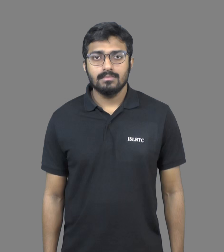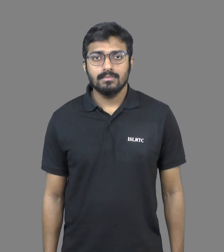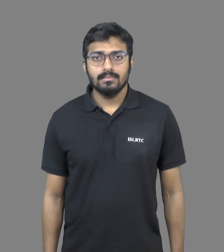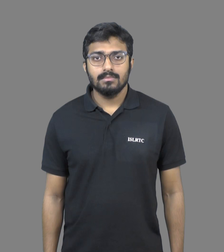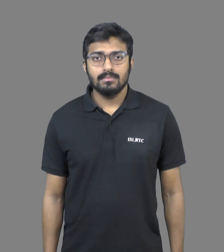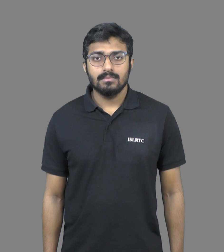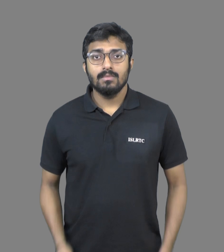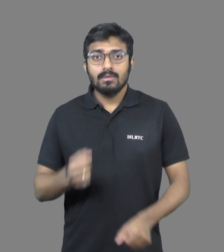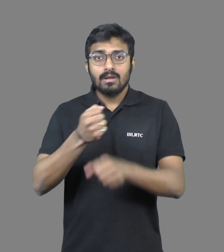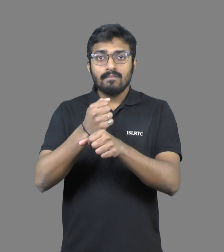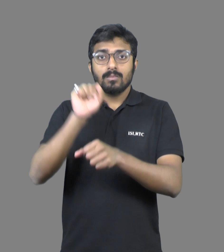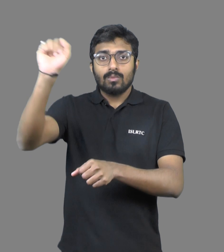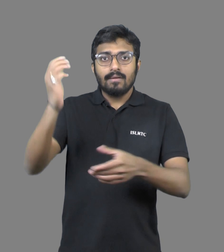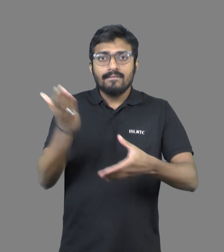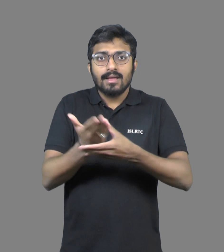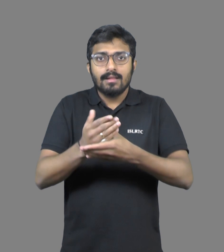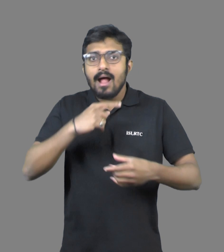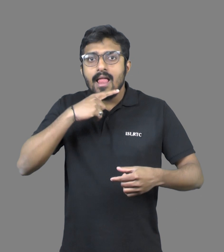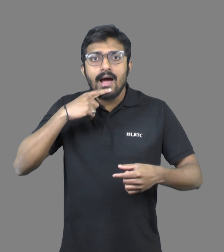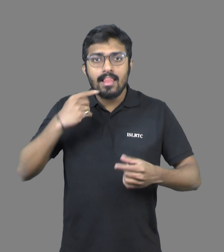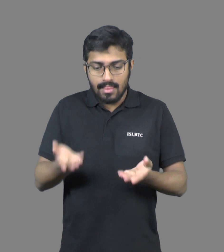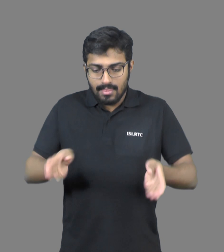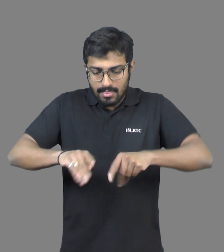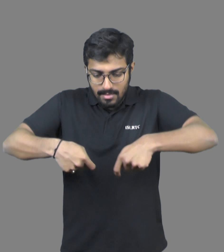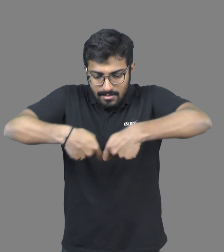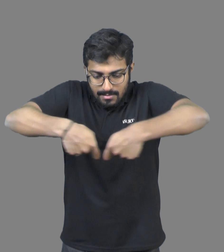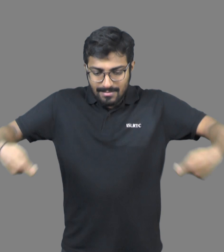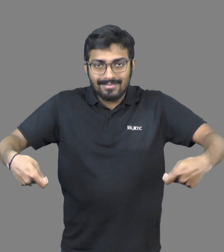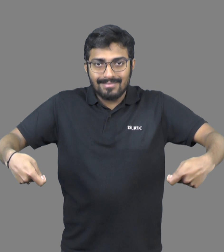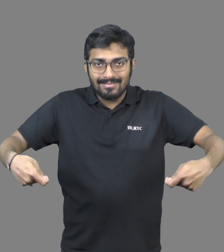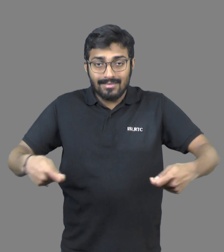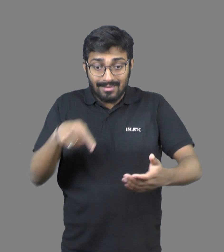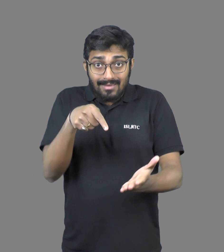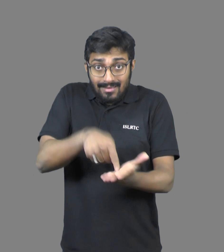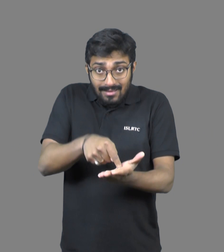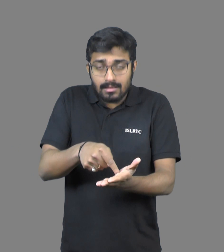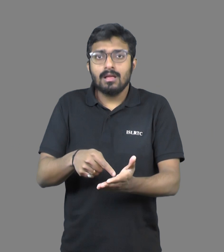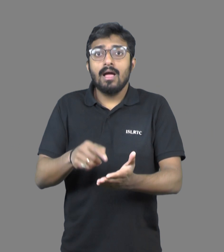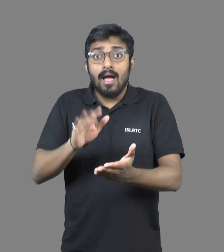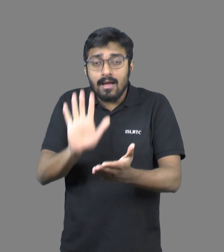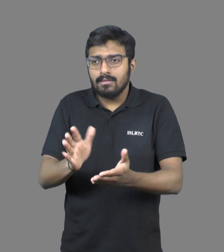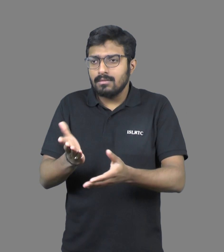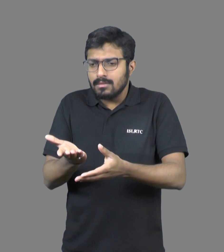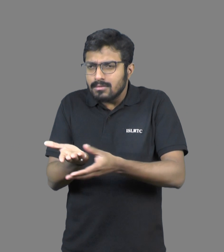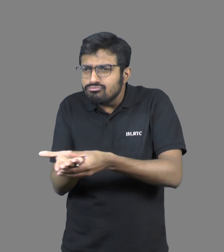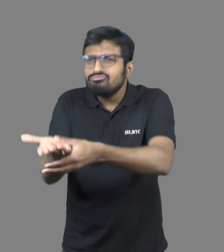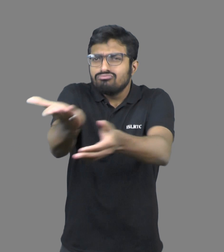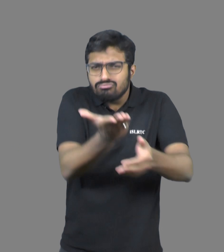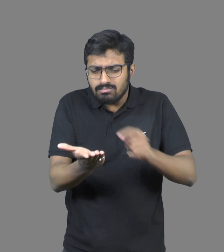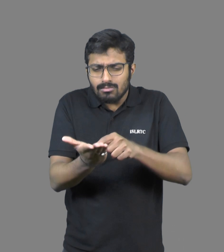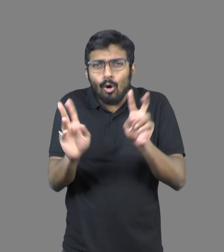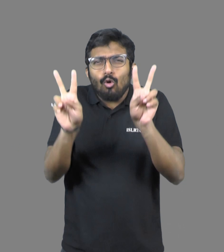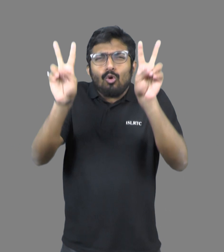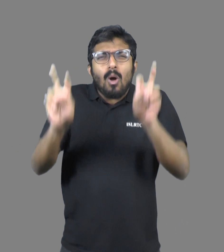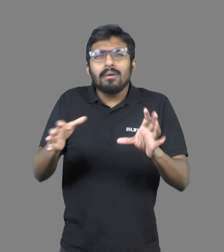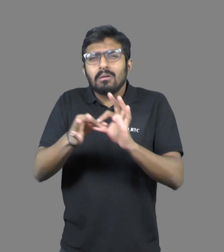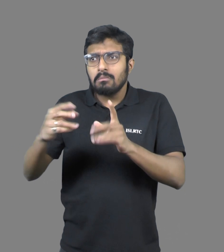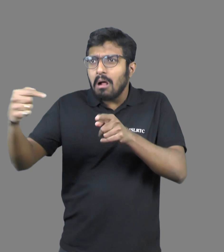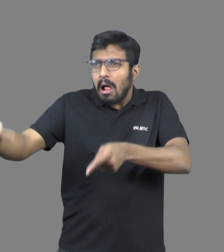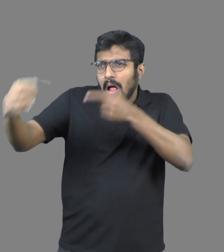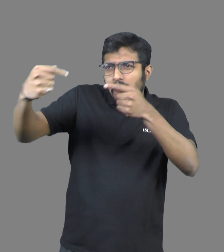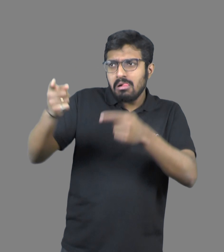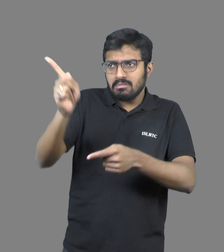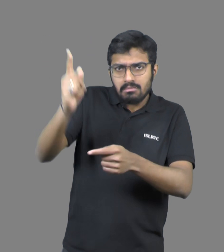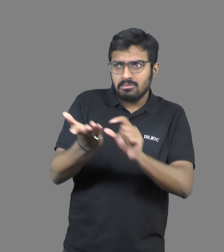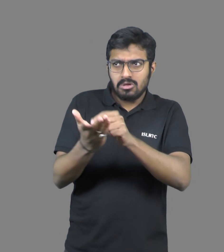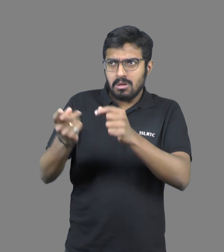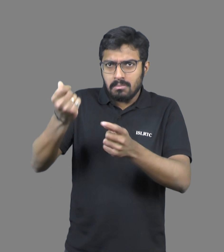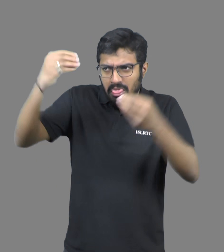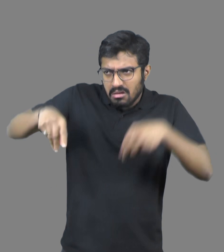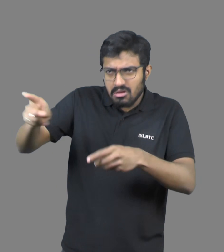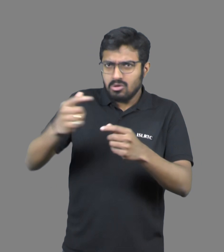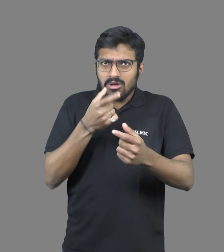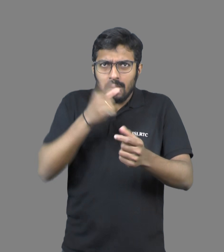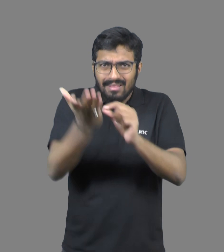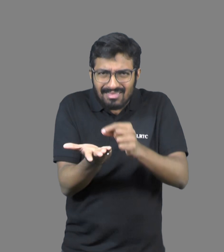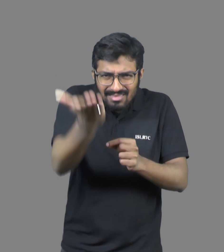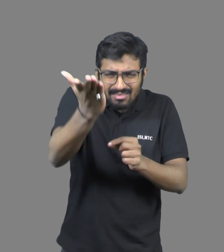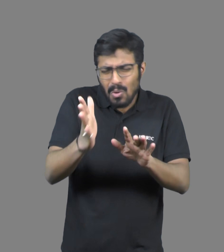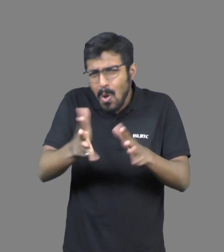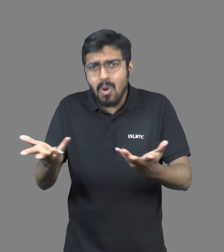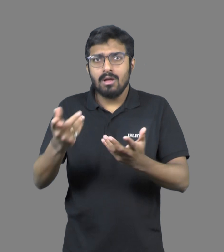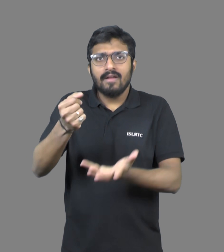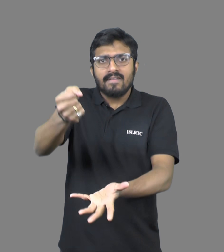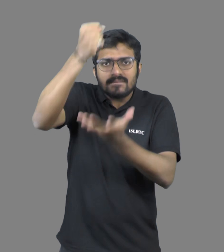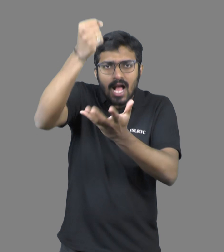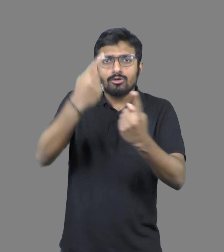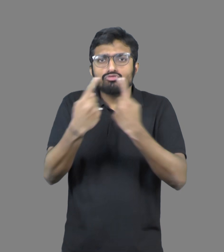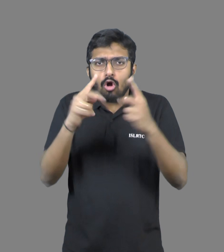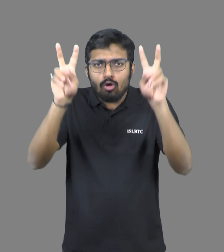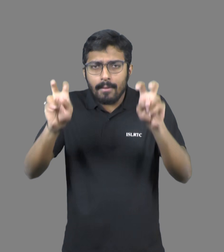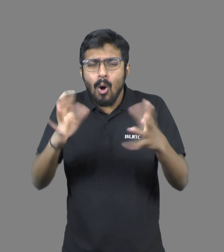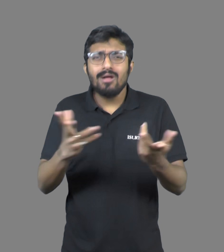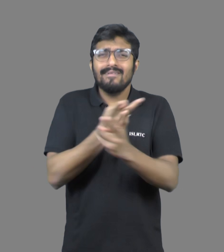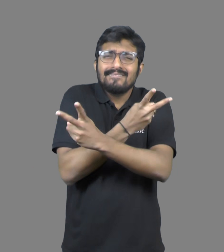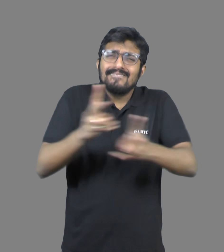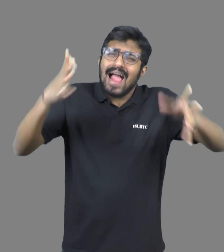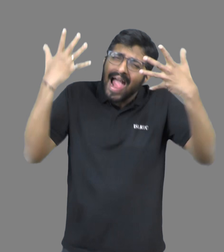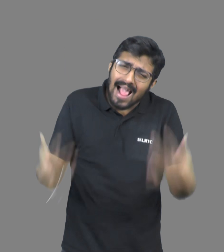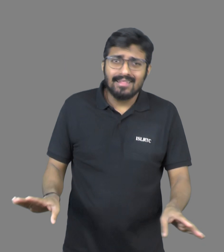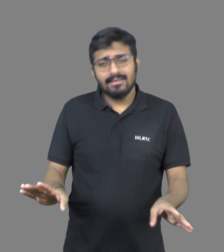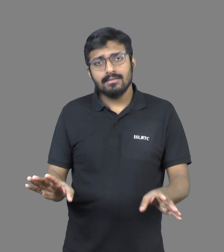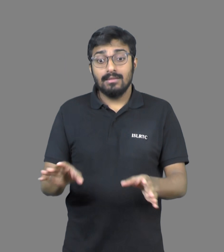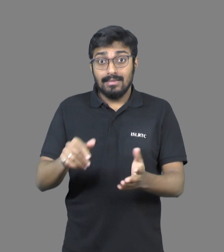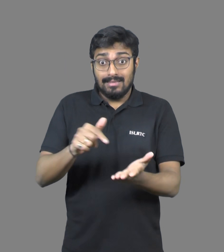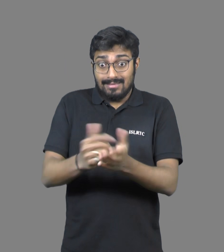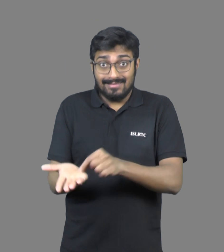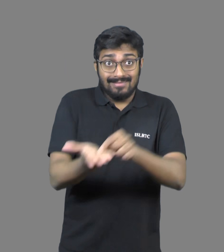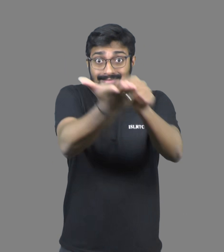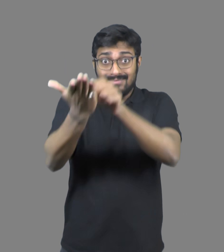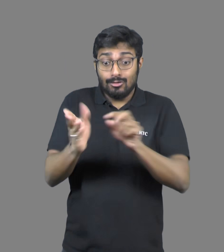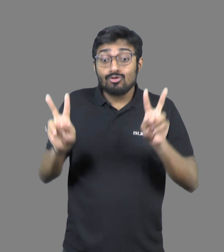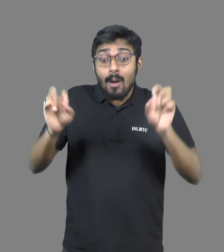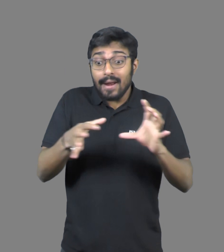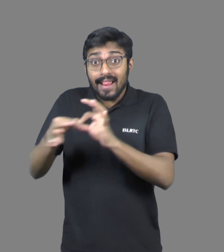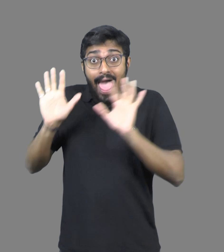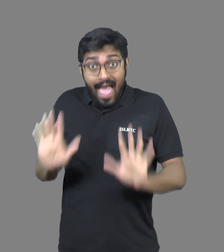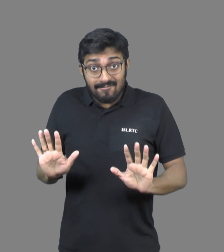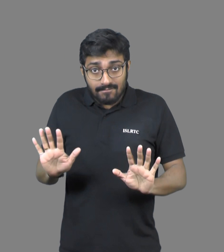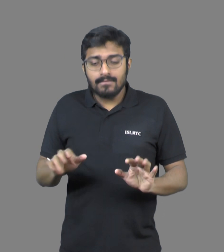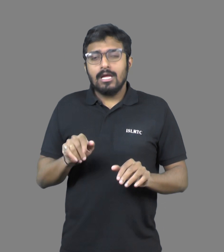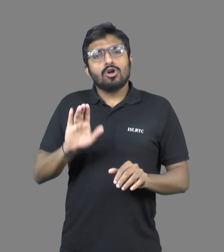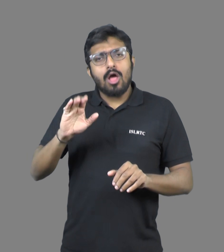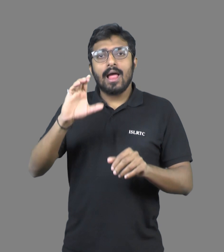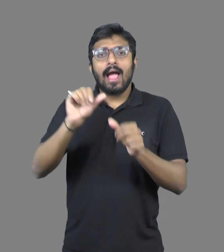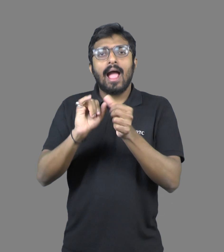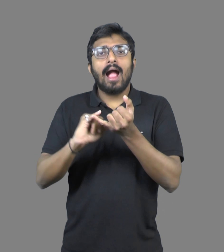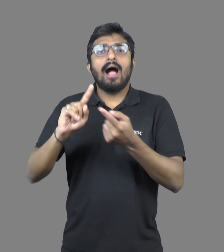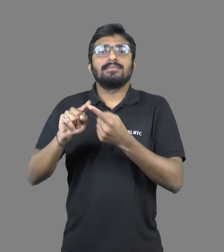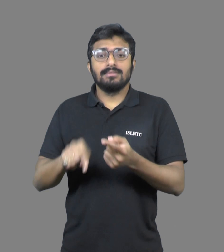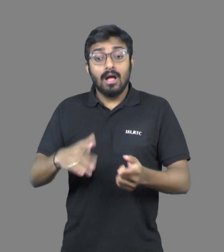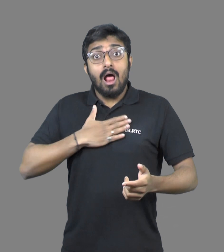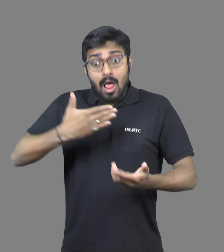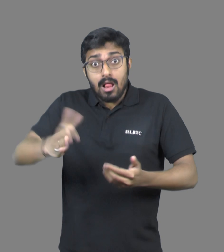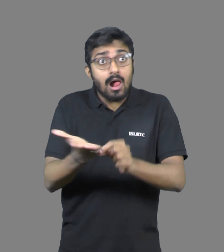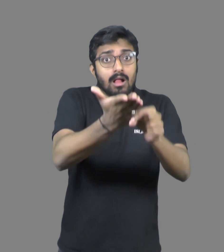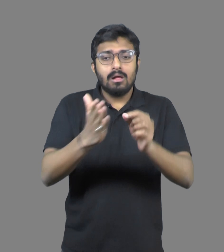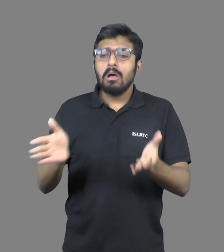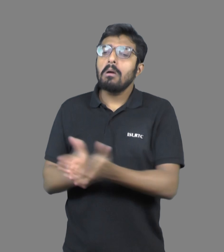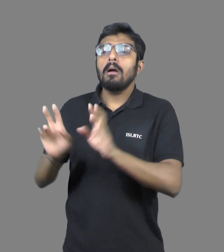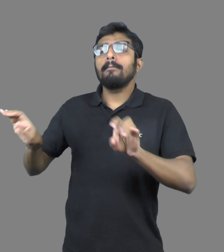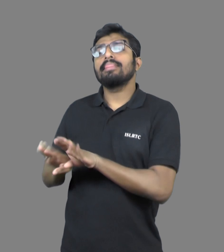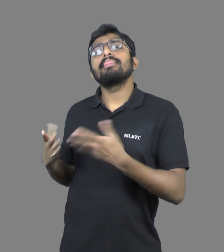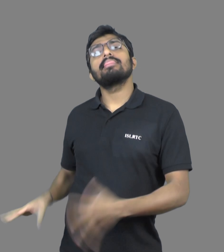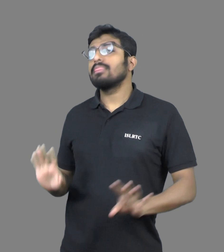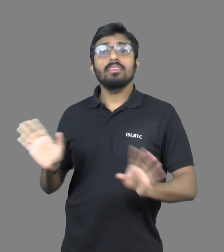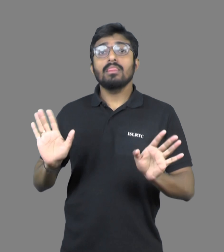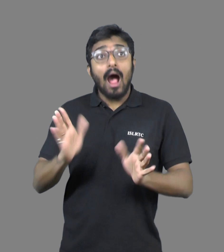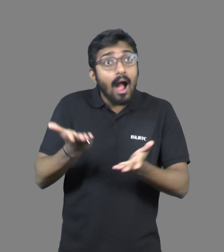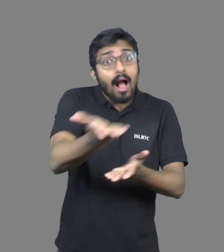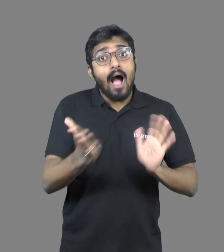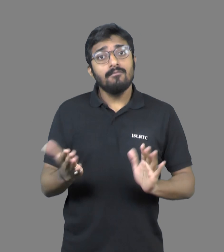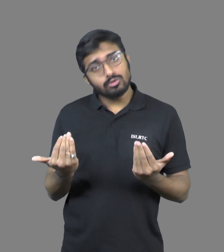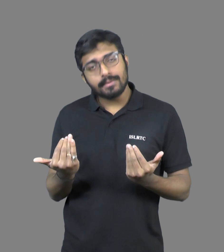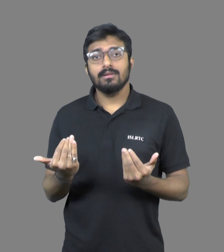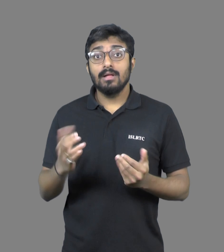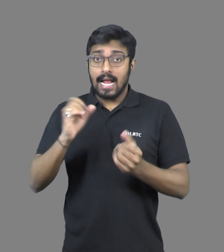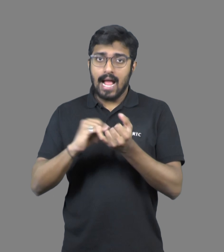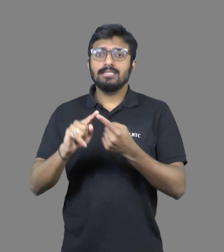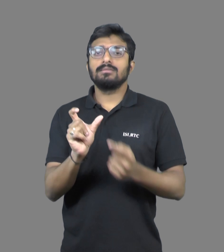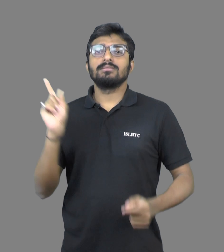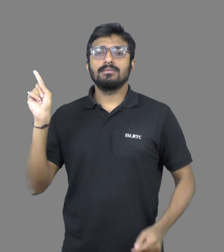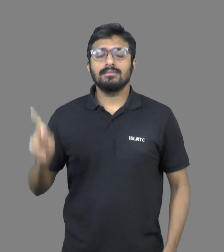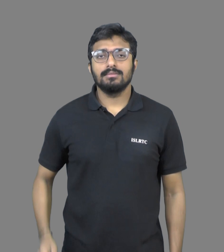Case (Admin)